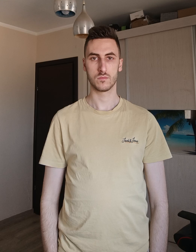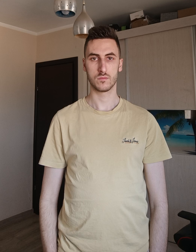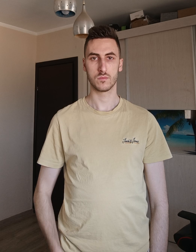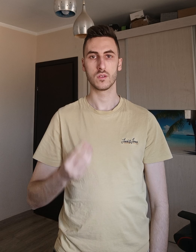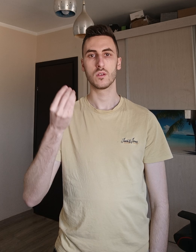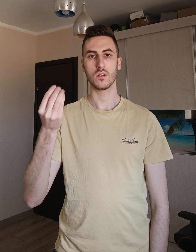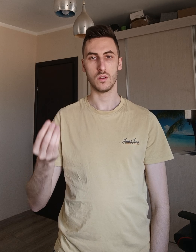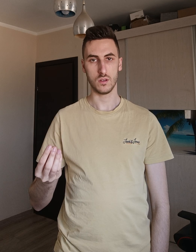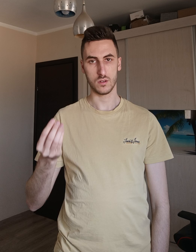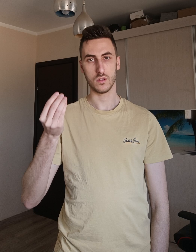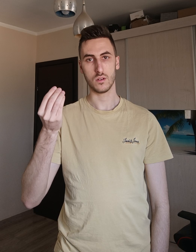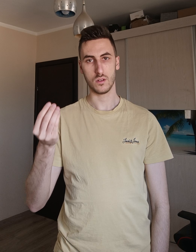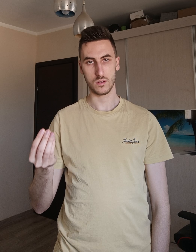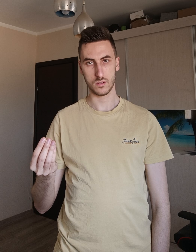לאט